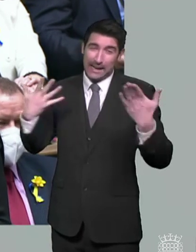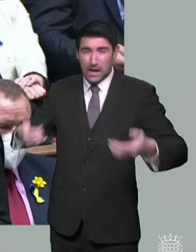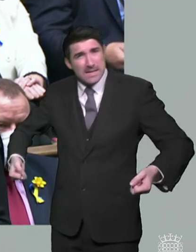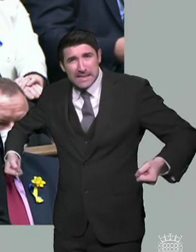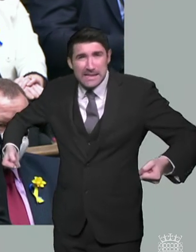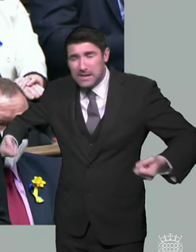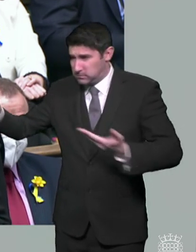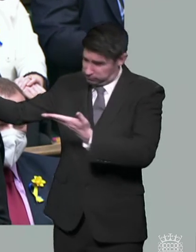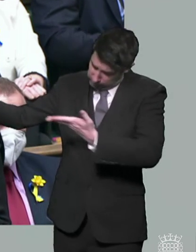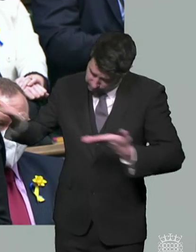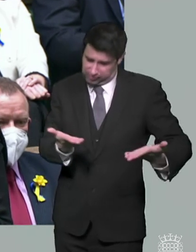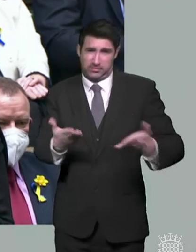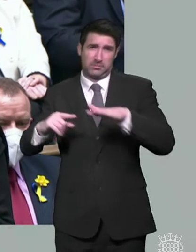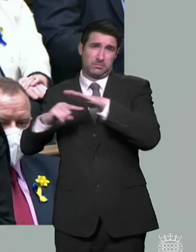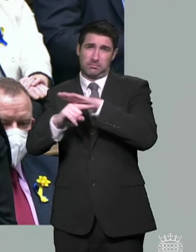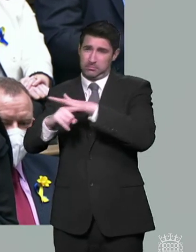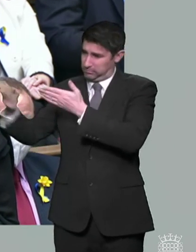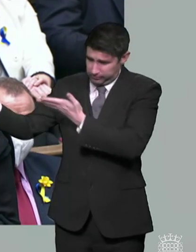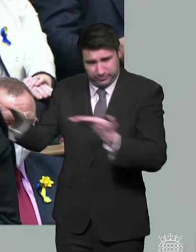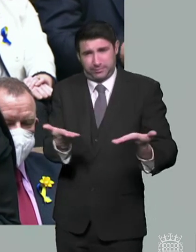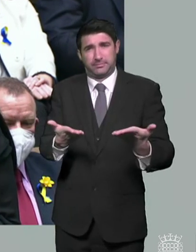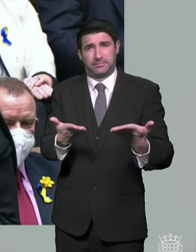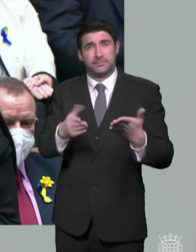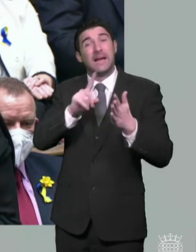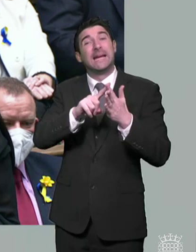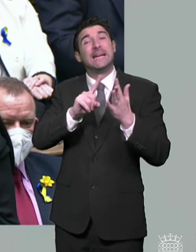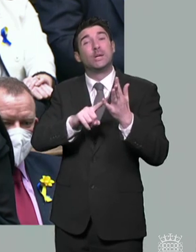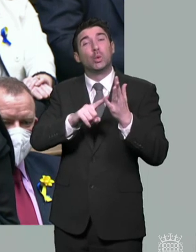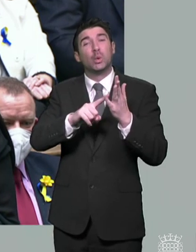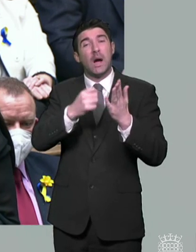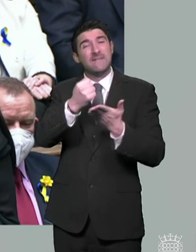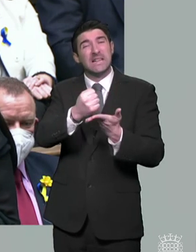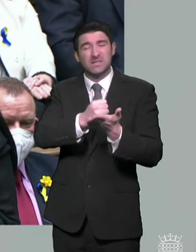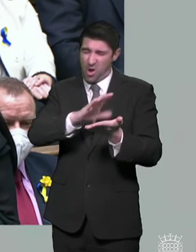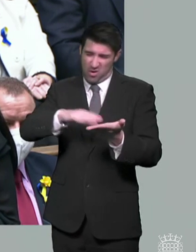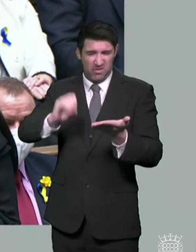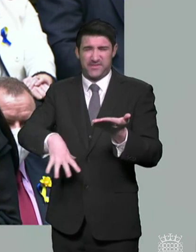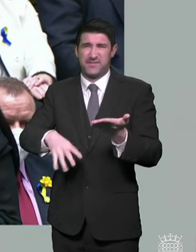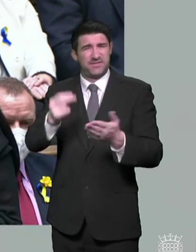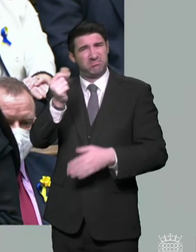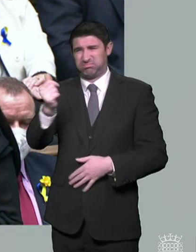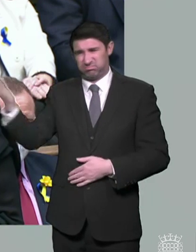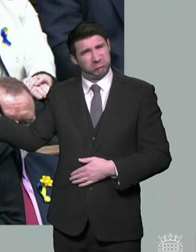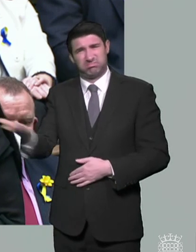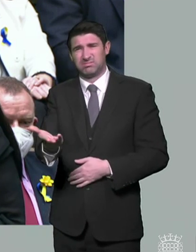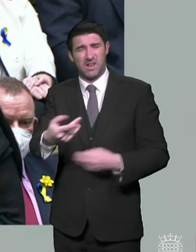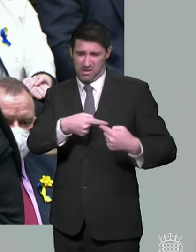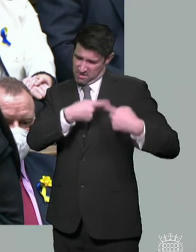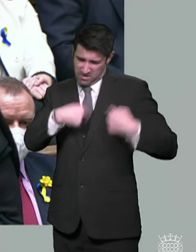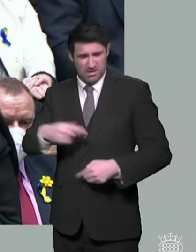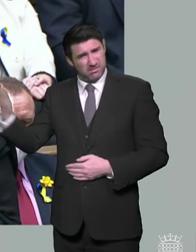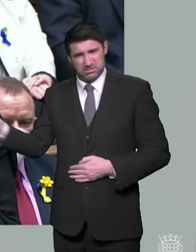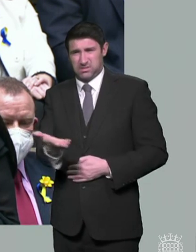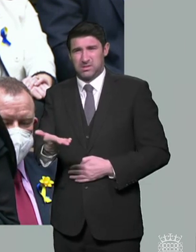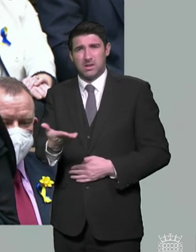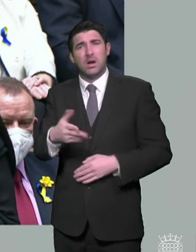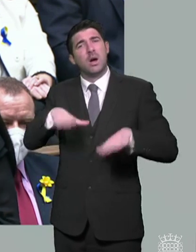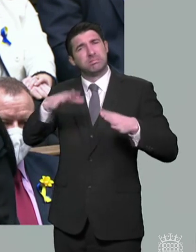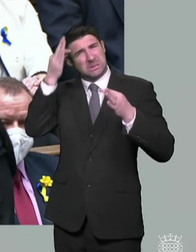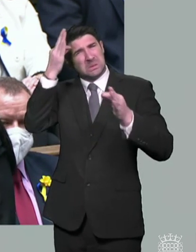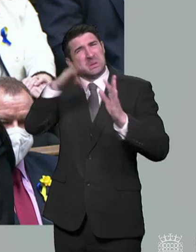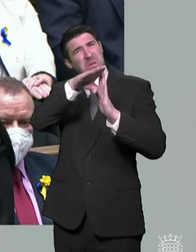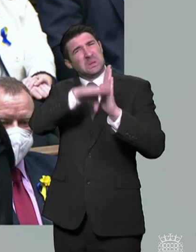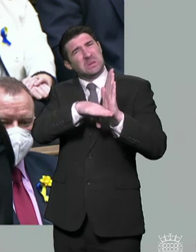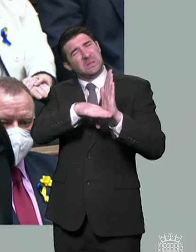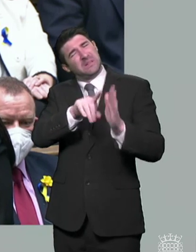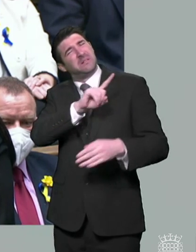Will this Prime Minister commit to an unconditional rapid, safe and legal approach to settlement for Ukrainians fleeing this invasion?